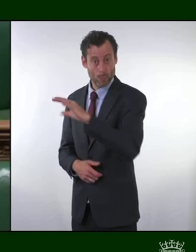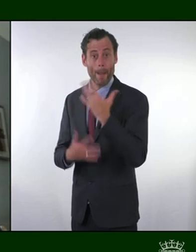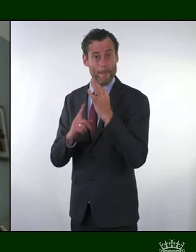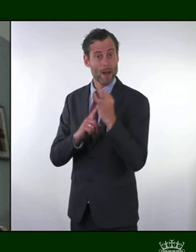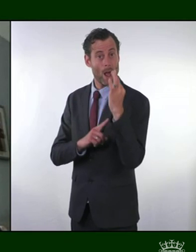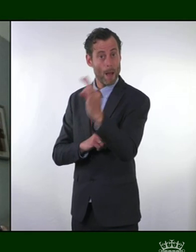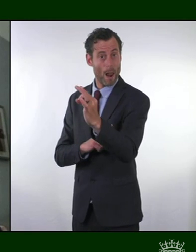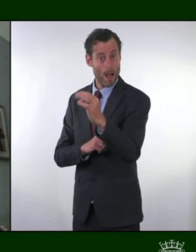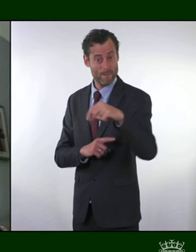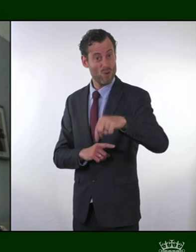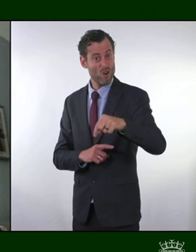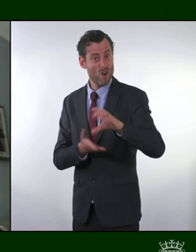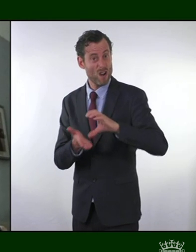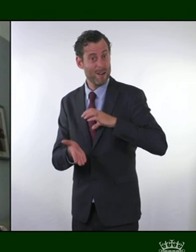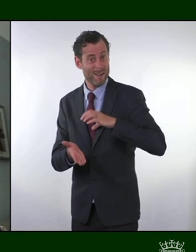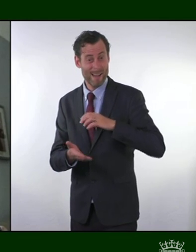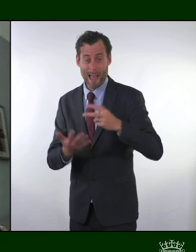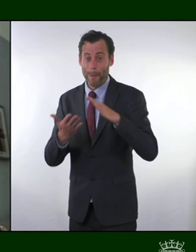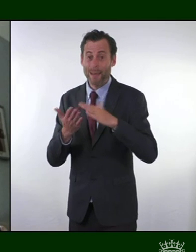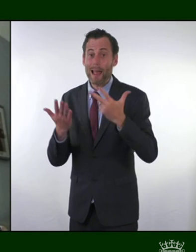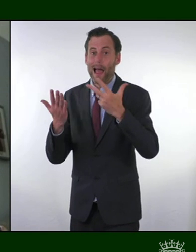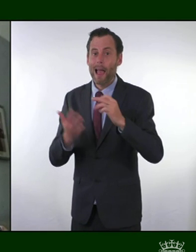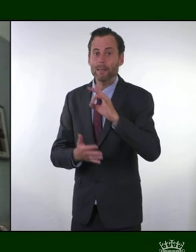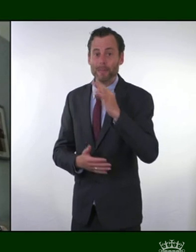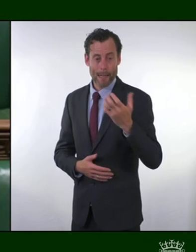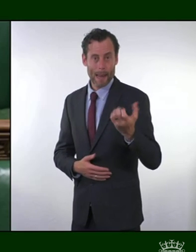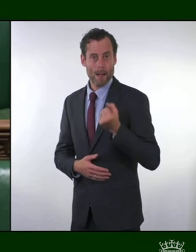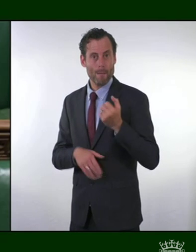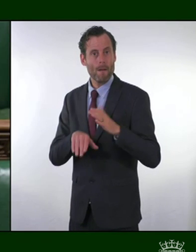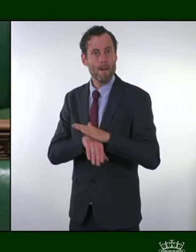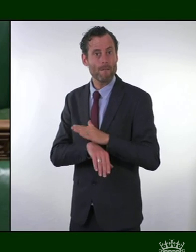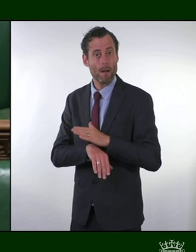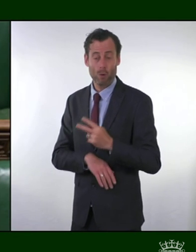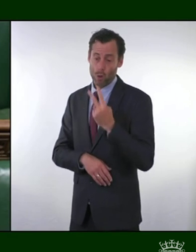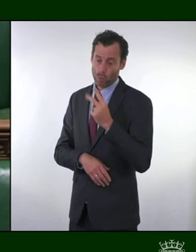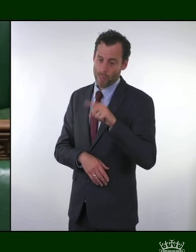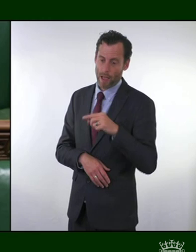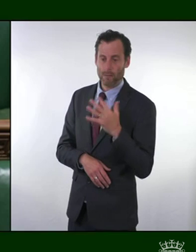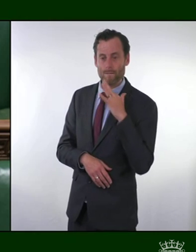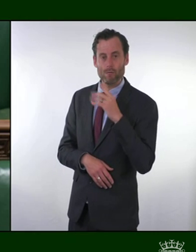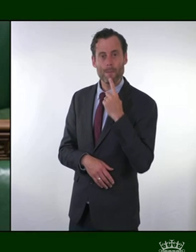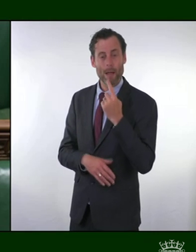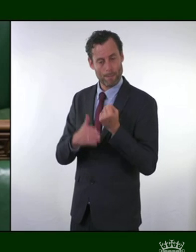They are getting 80% of their income up to £2,500 a month.